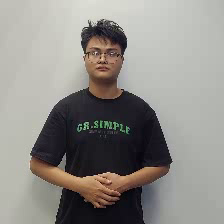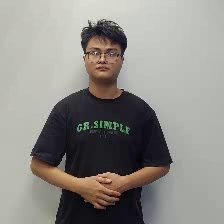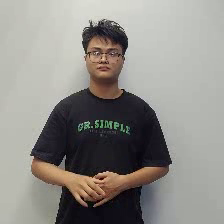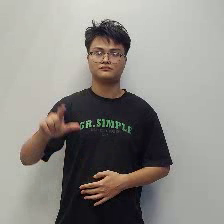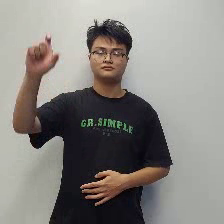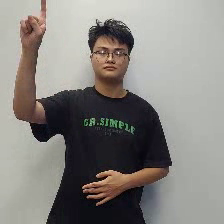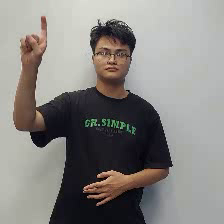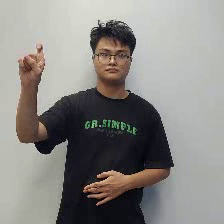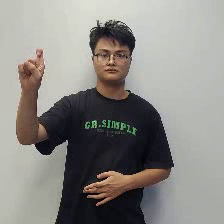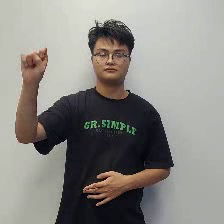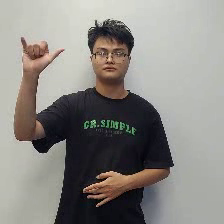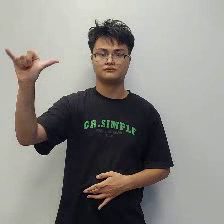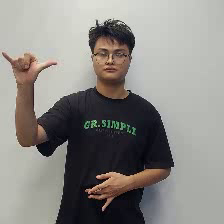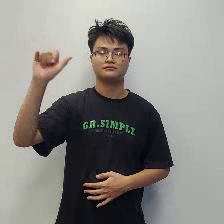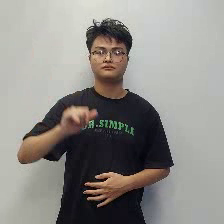Đồng ý